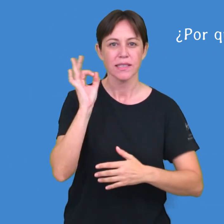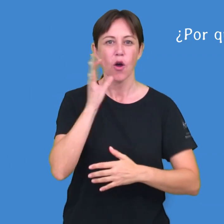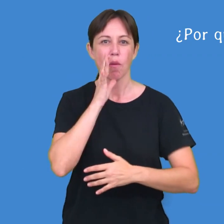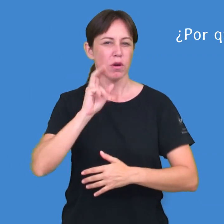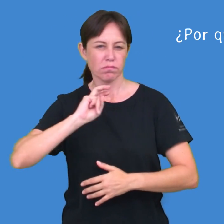motivo